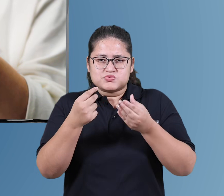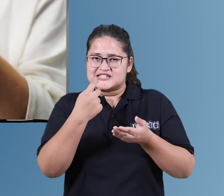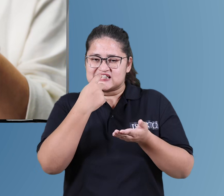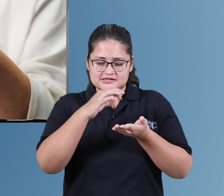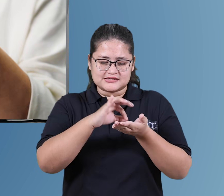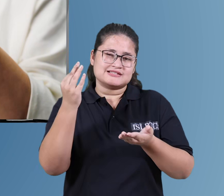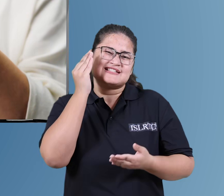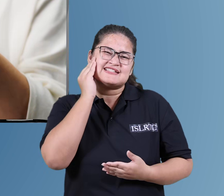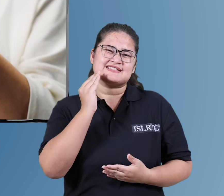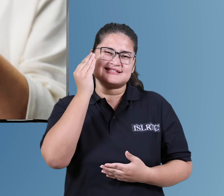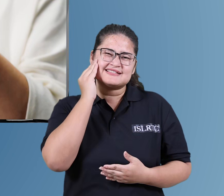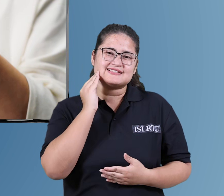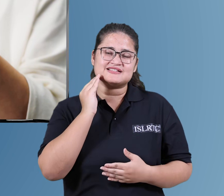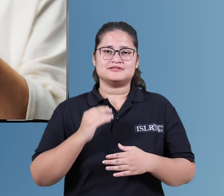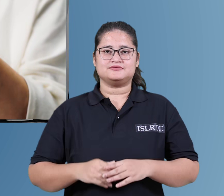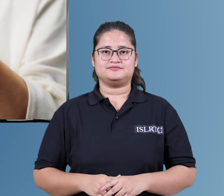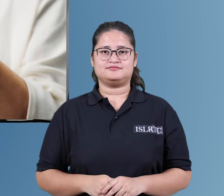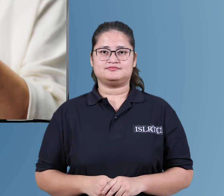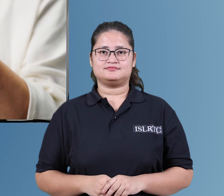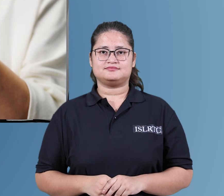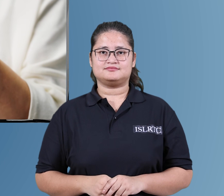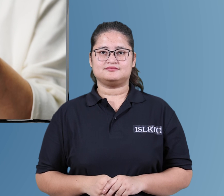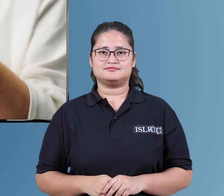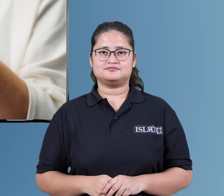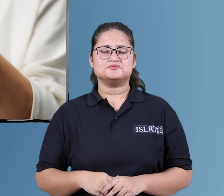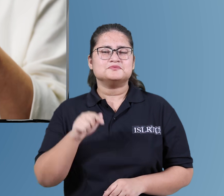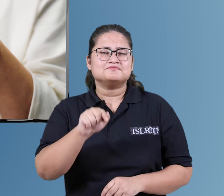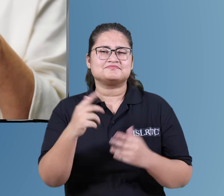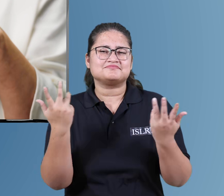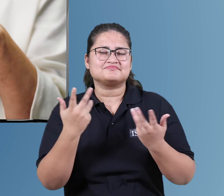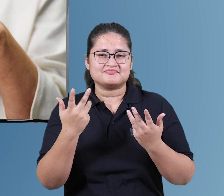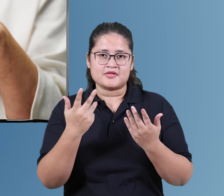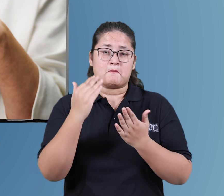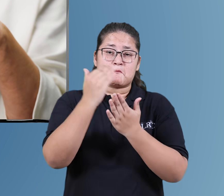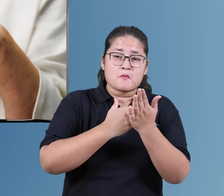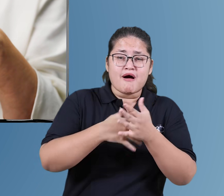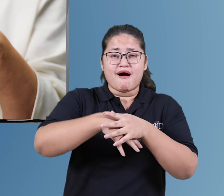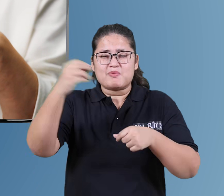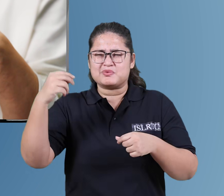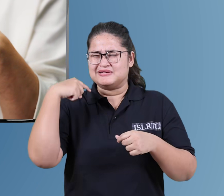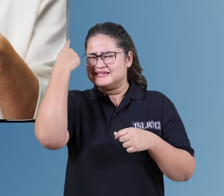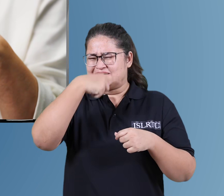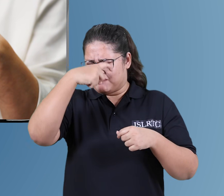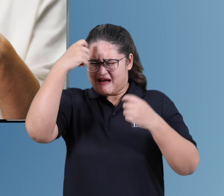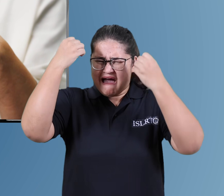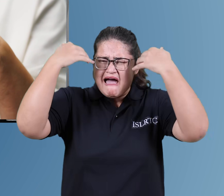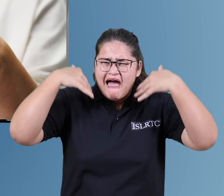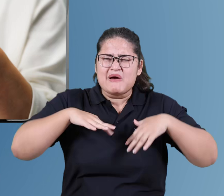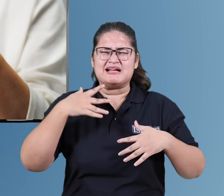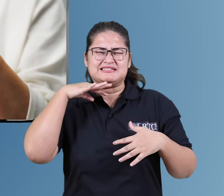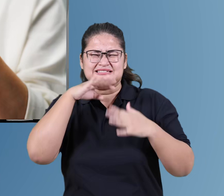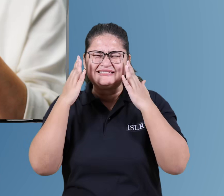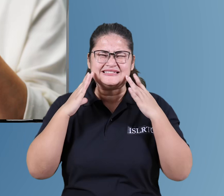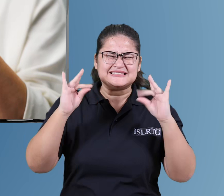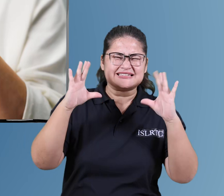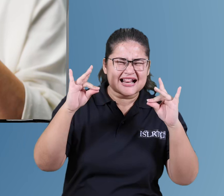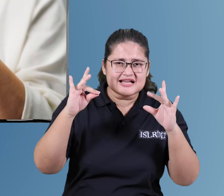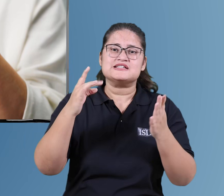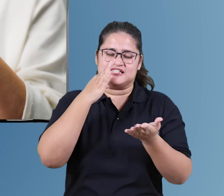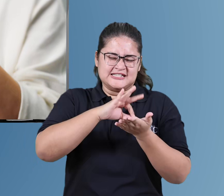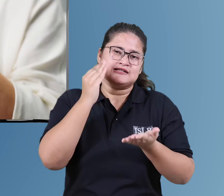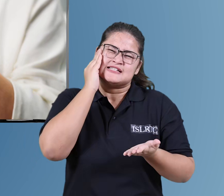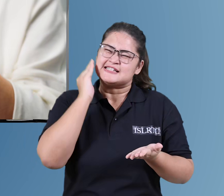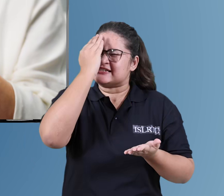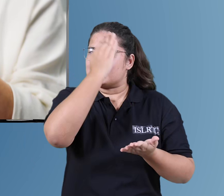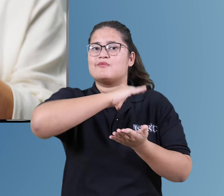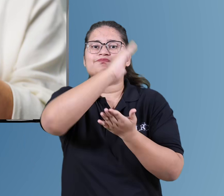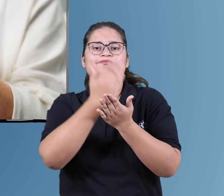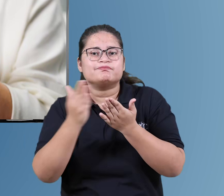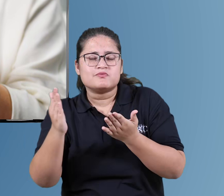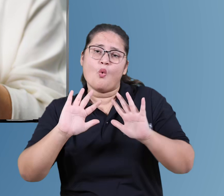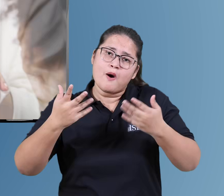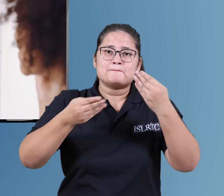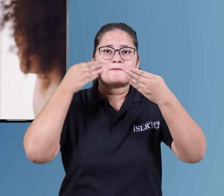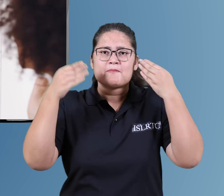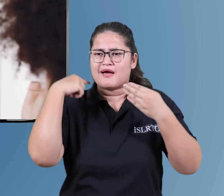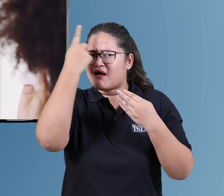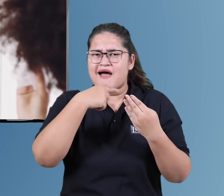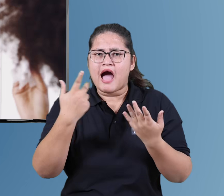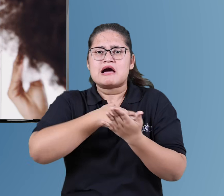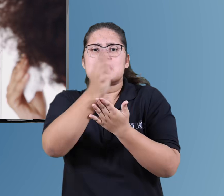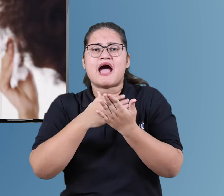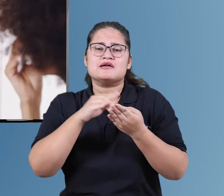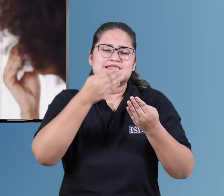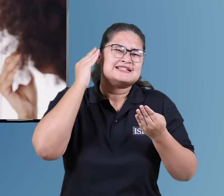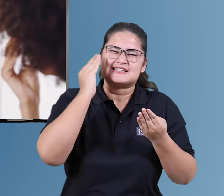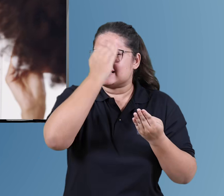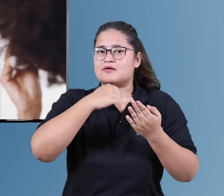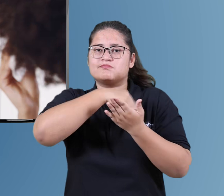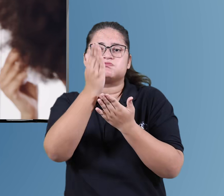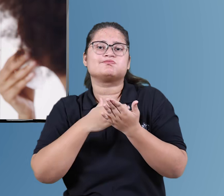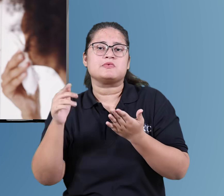Wet wipes Moist towelettes used for cleaning or removing makeup.